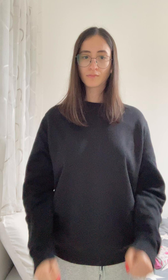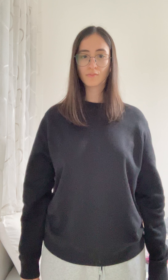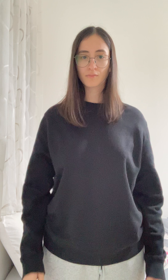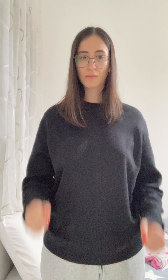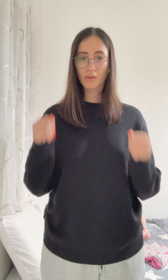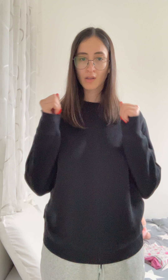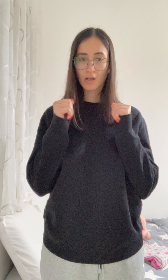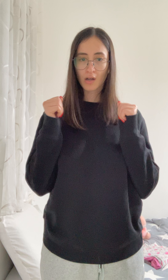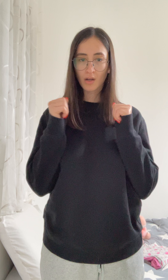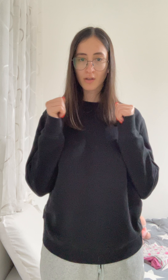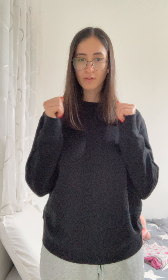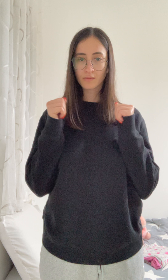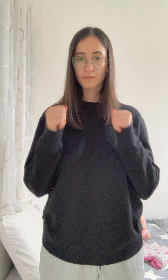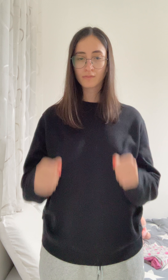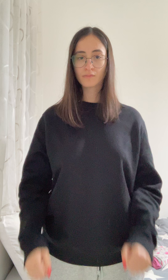קר